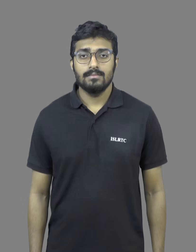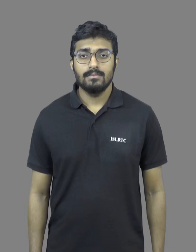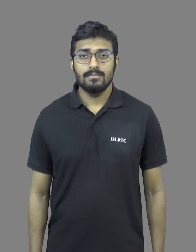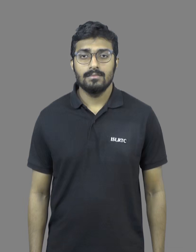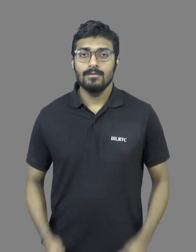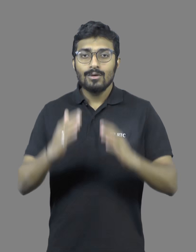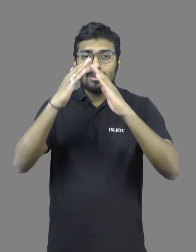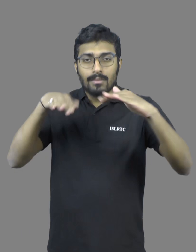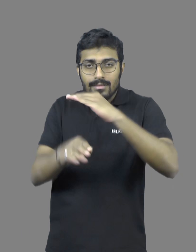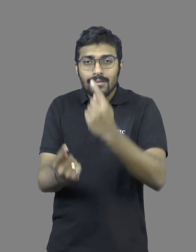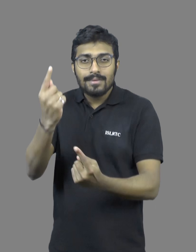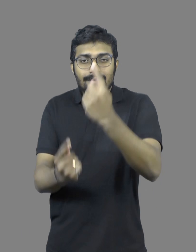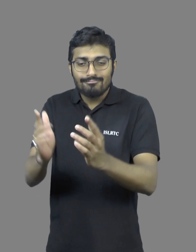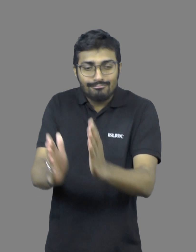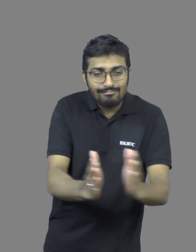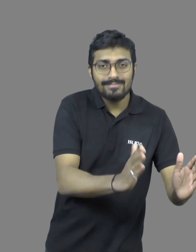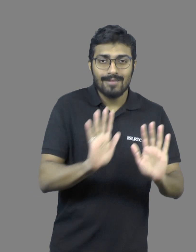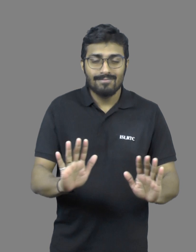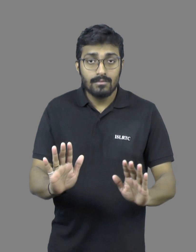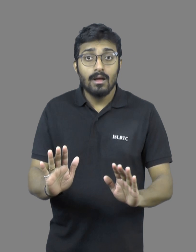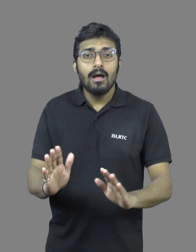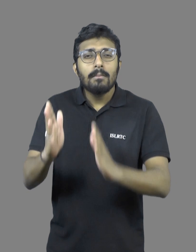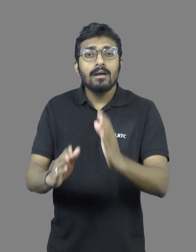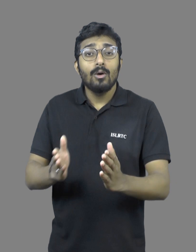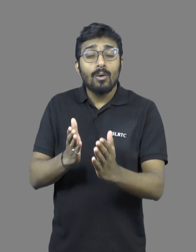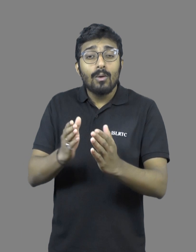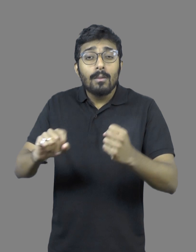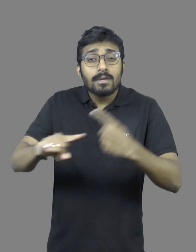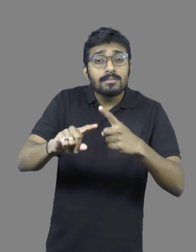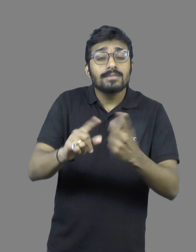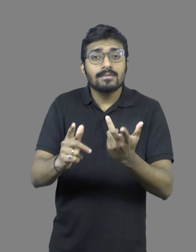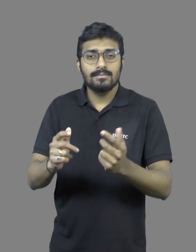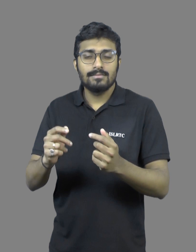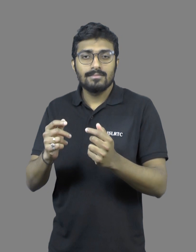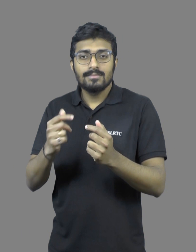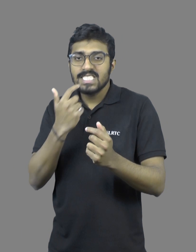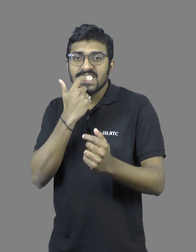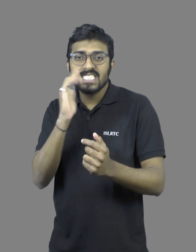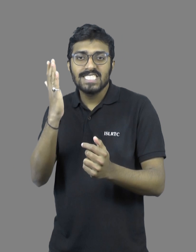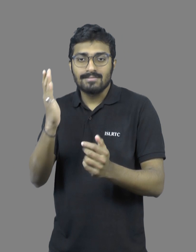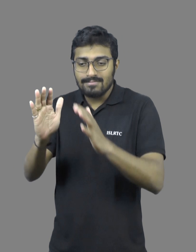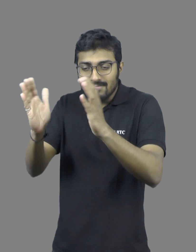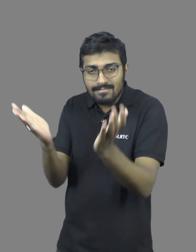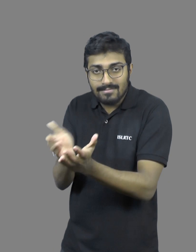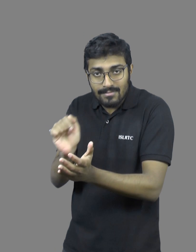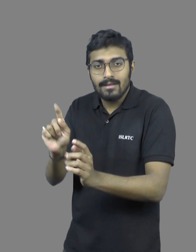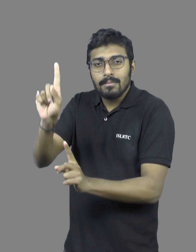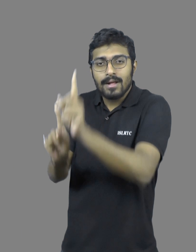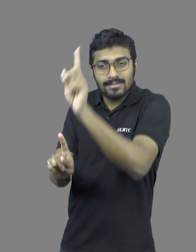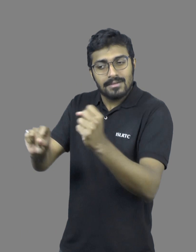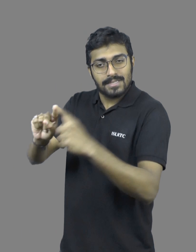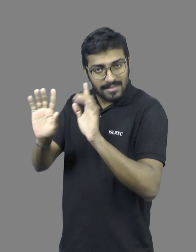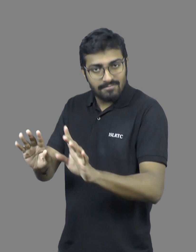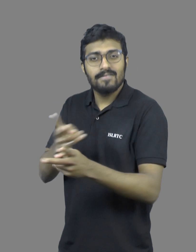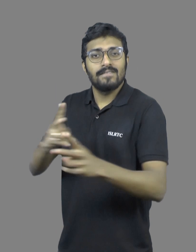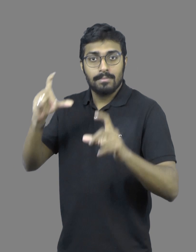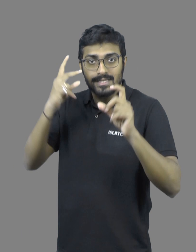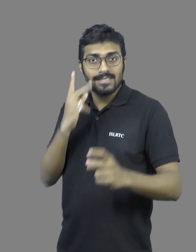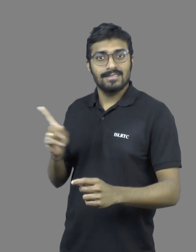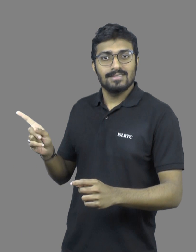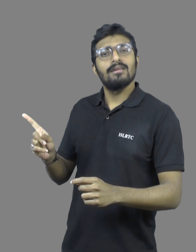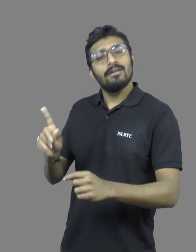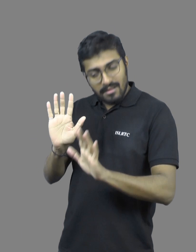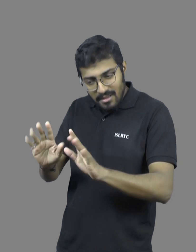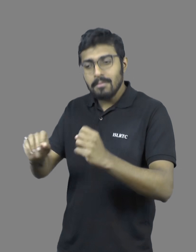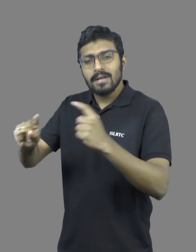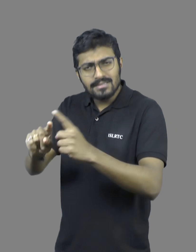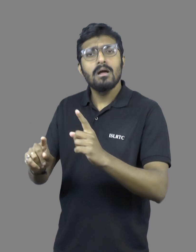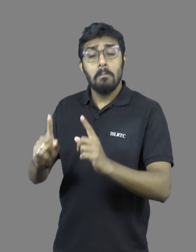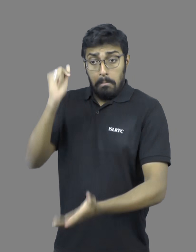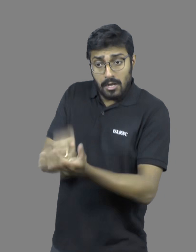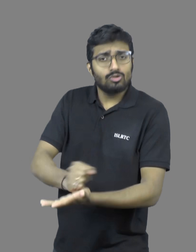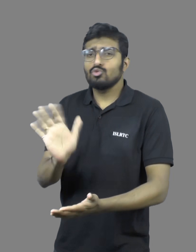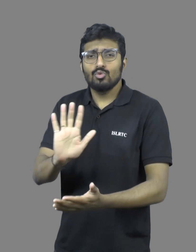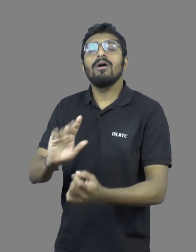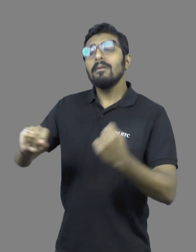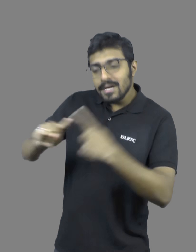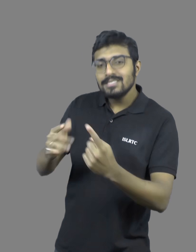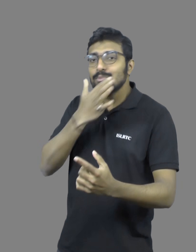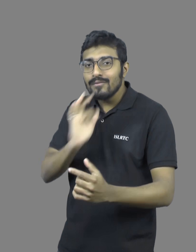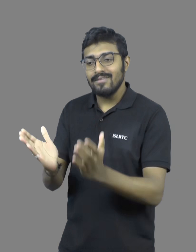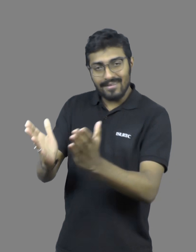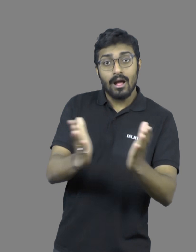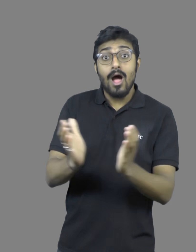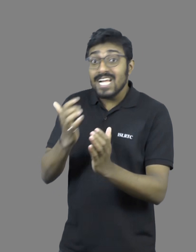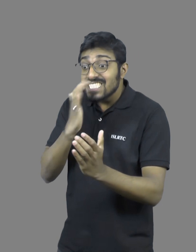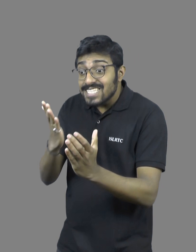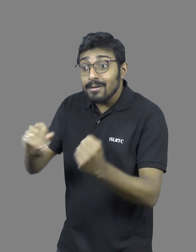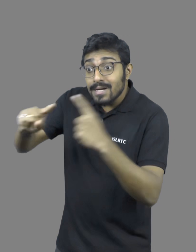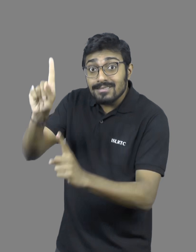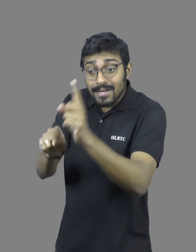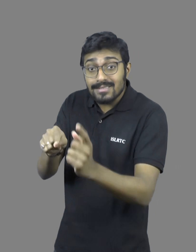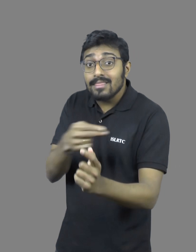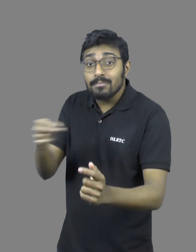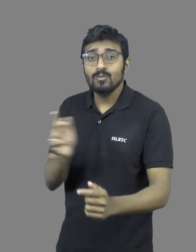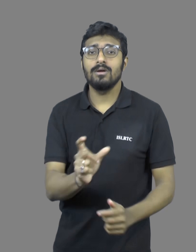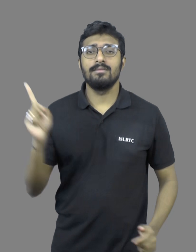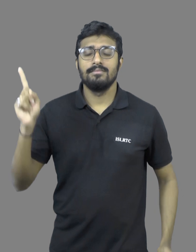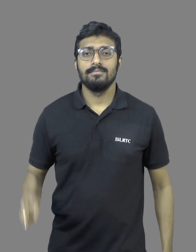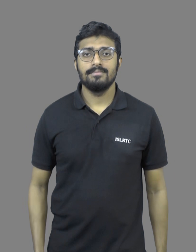Mainiature Garden